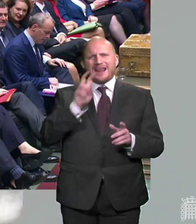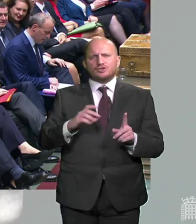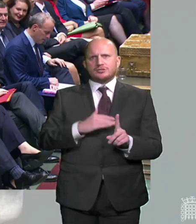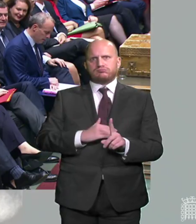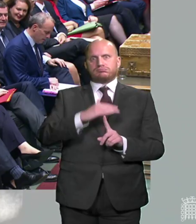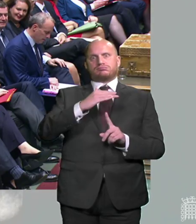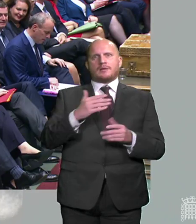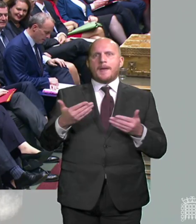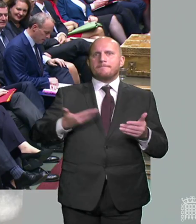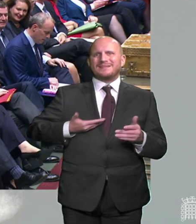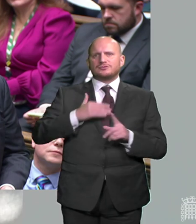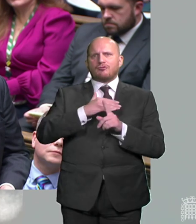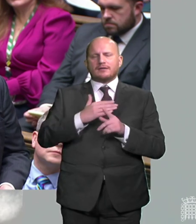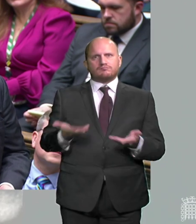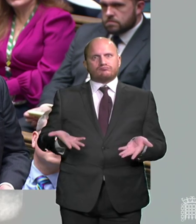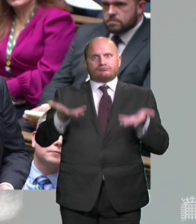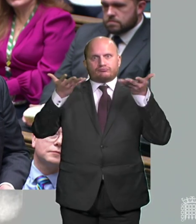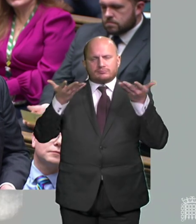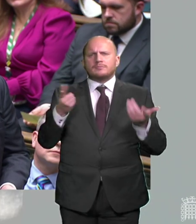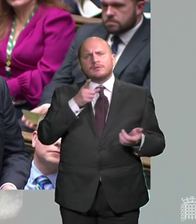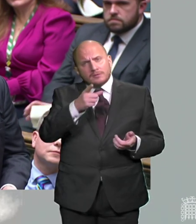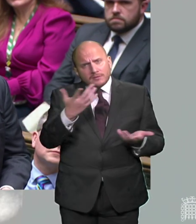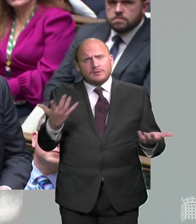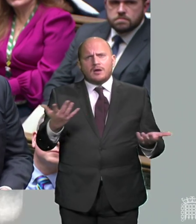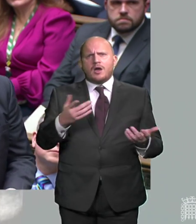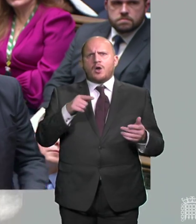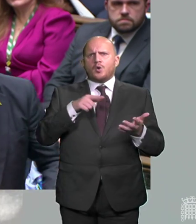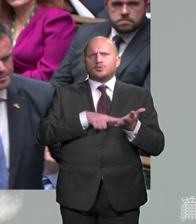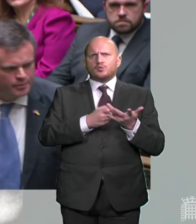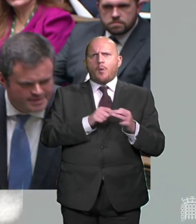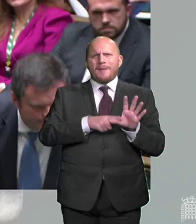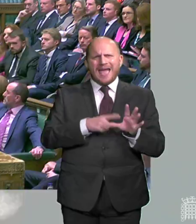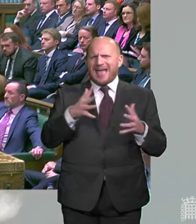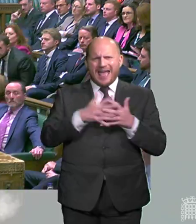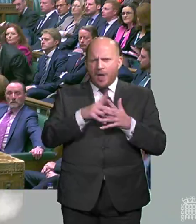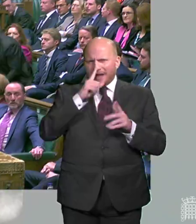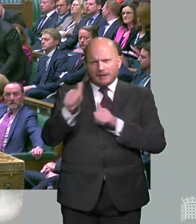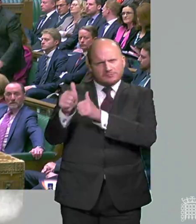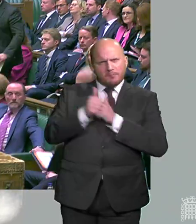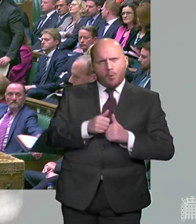What consideration is he giving to the situation of Torbay’s iconic industry and further measures to support it?